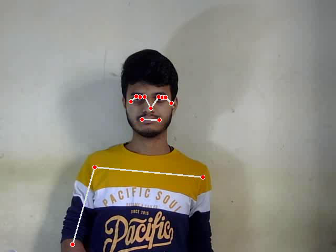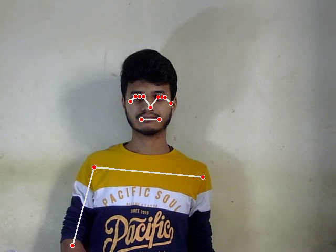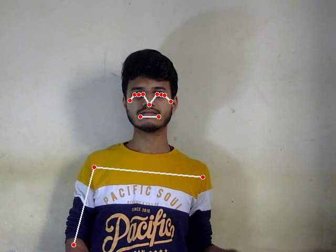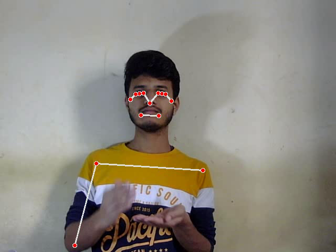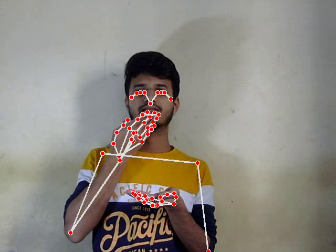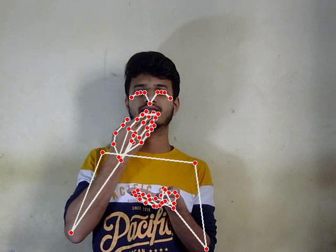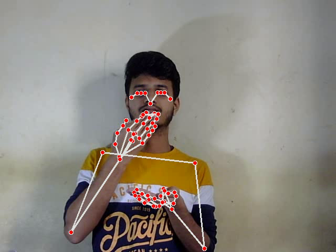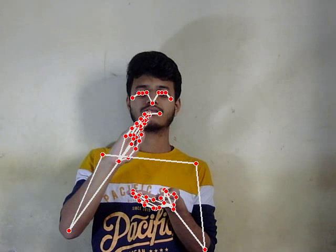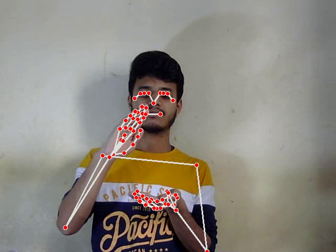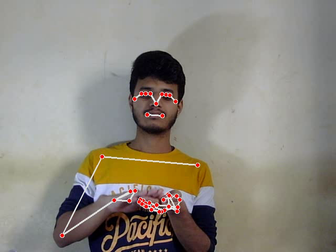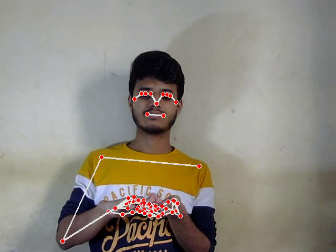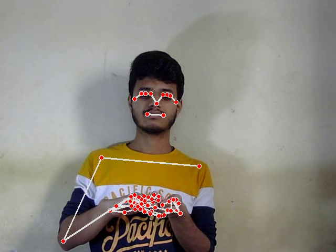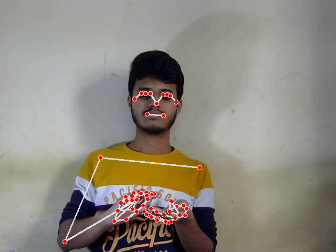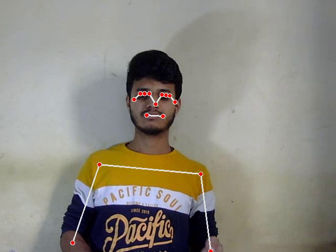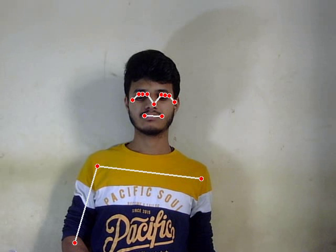bad